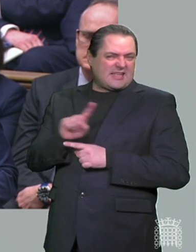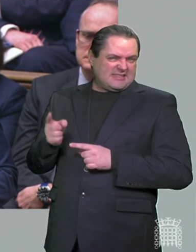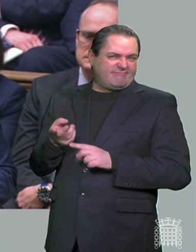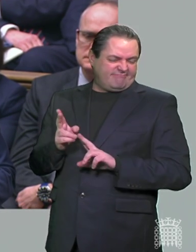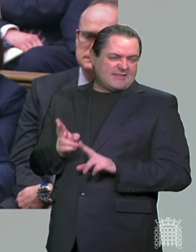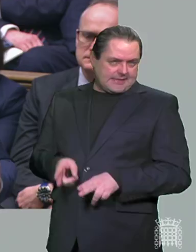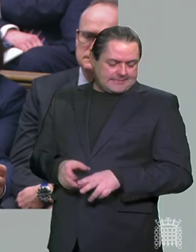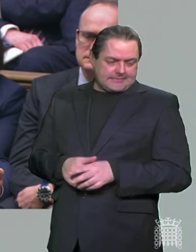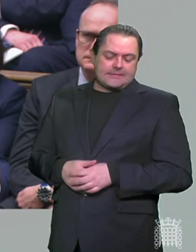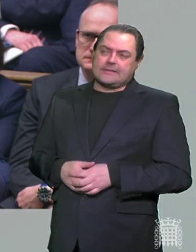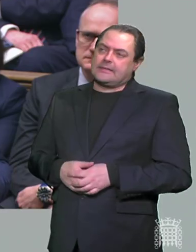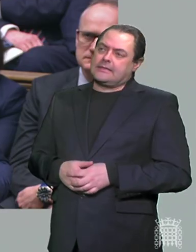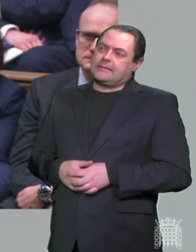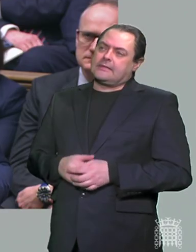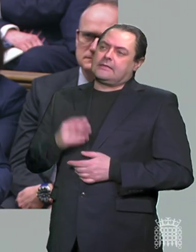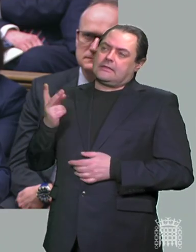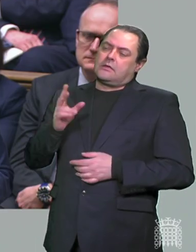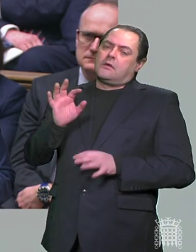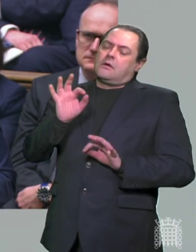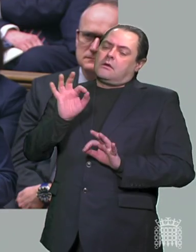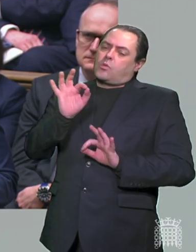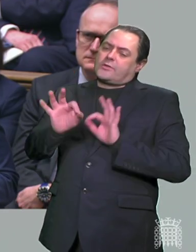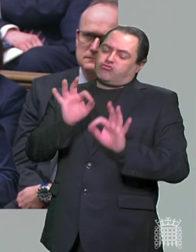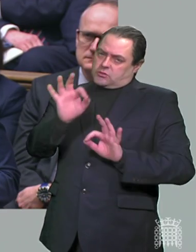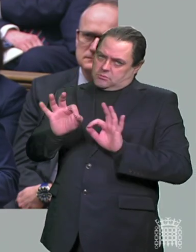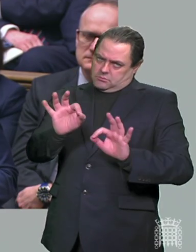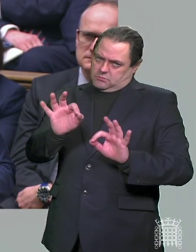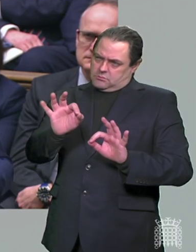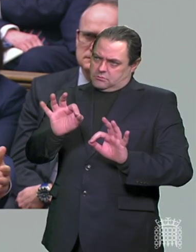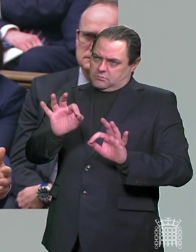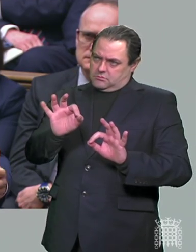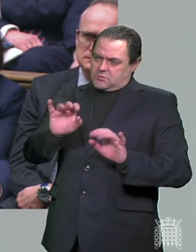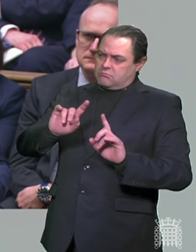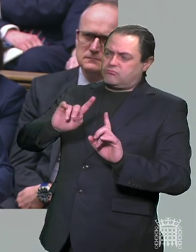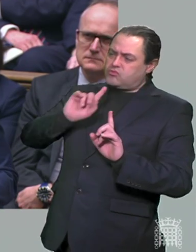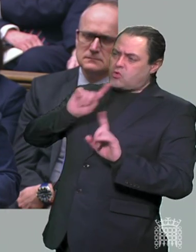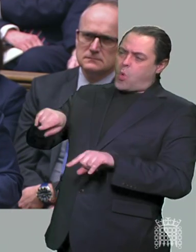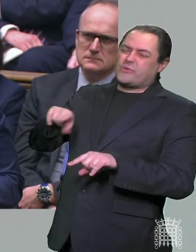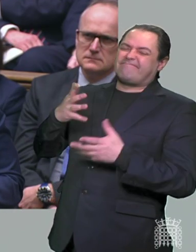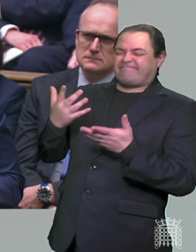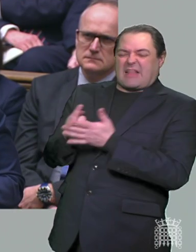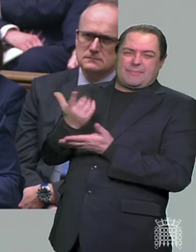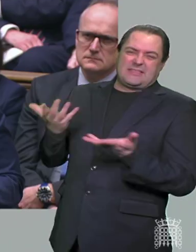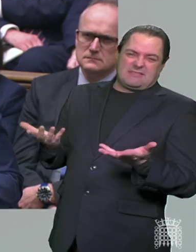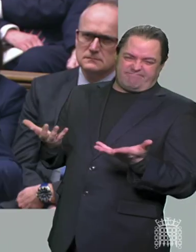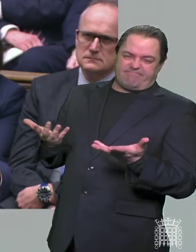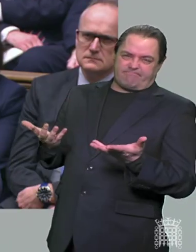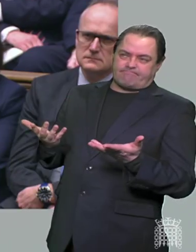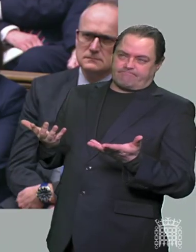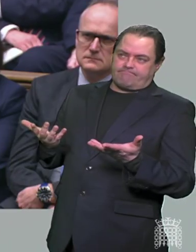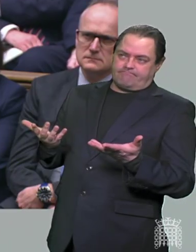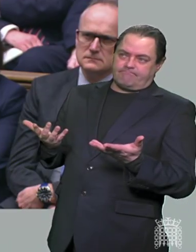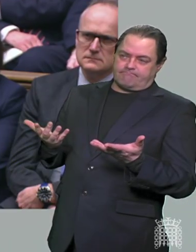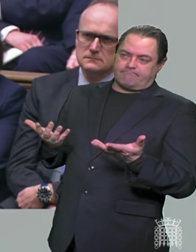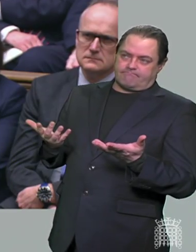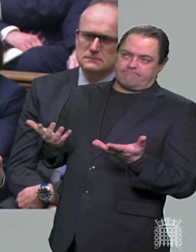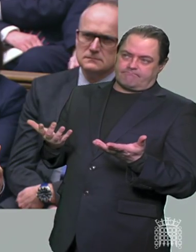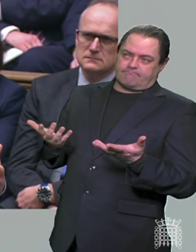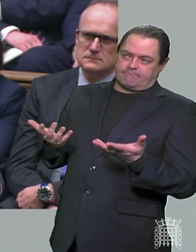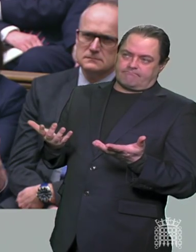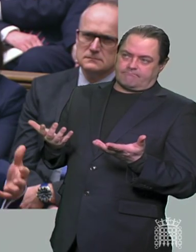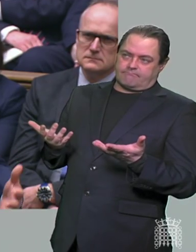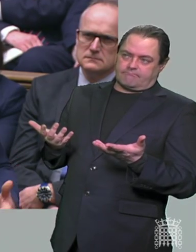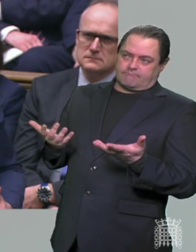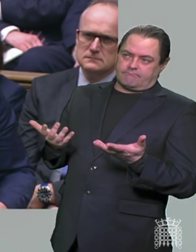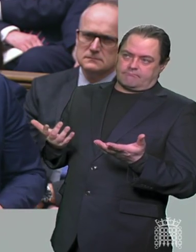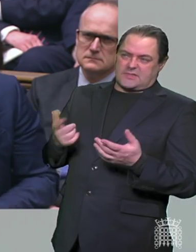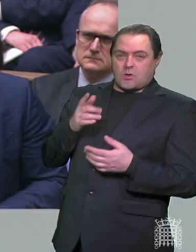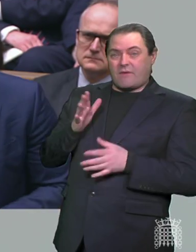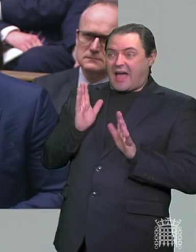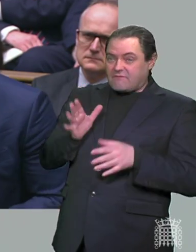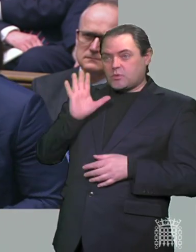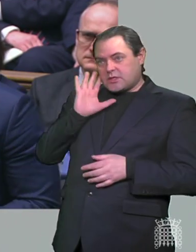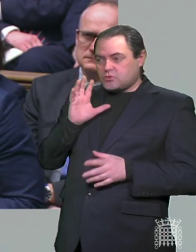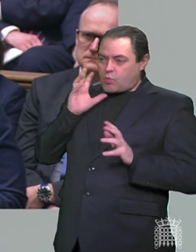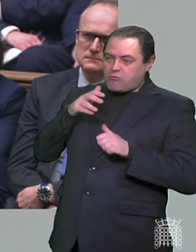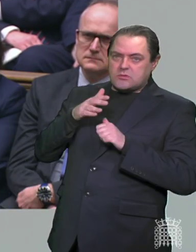When they asked questions about that, the parents were told that these things happened and that if hospitals had to listen to the concerns of every mother they would be overrun.